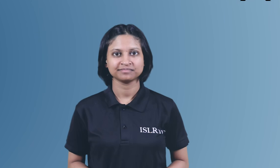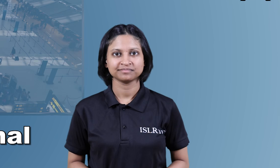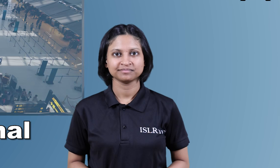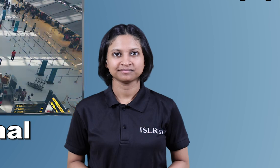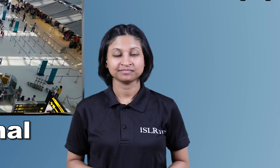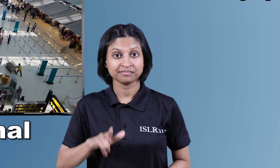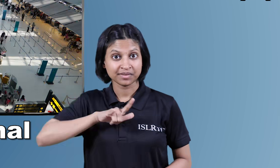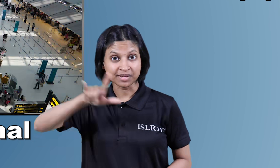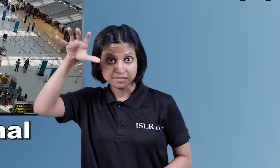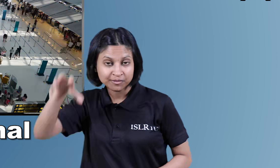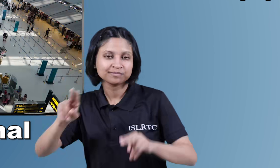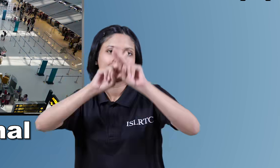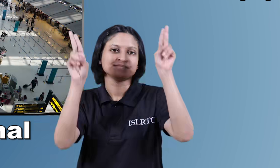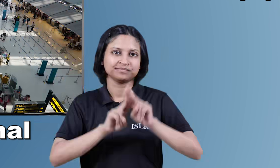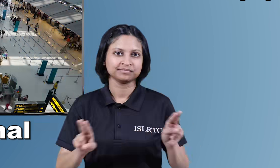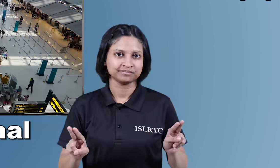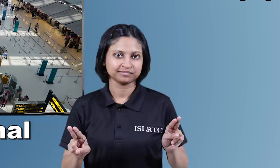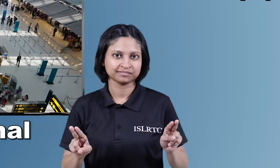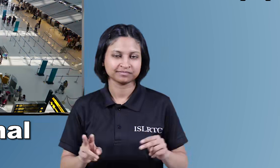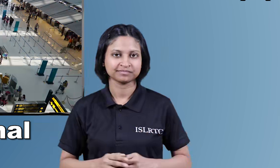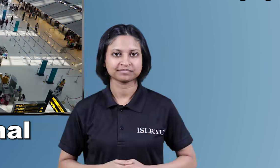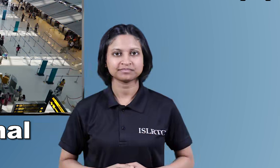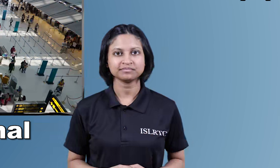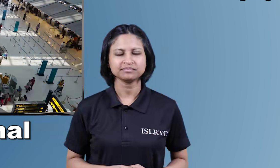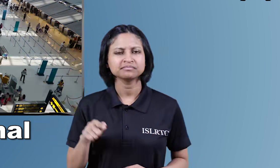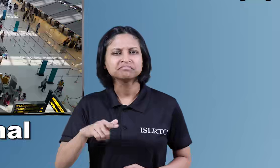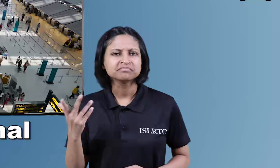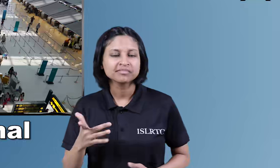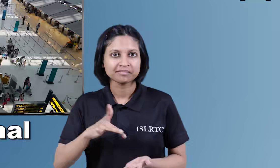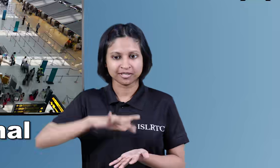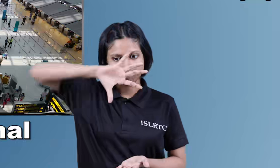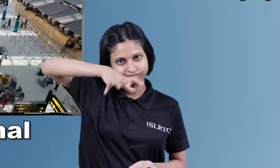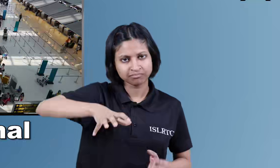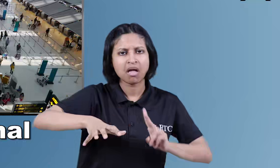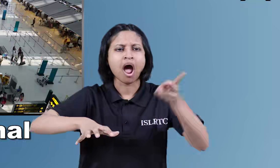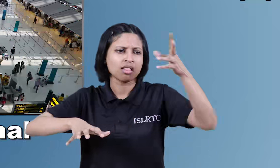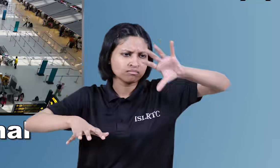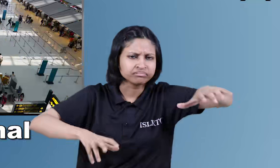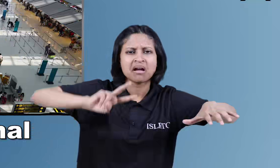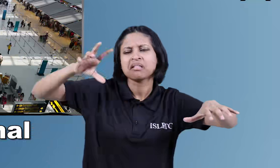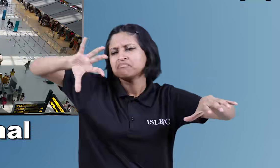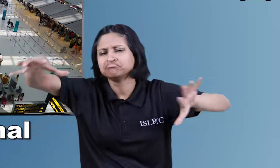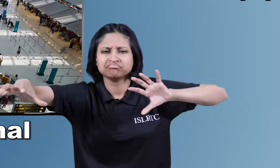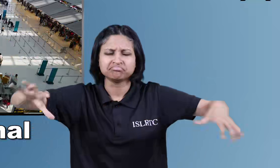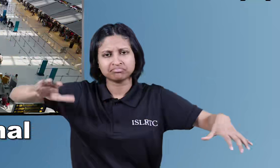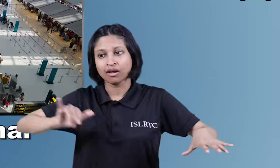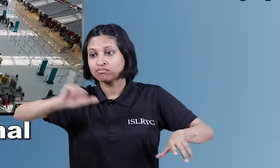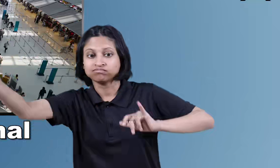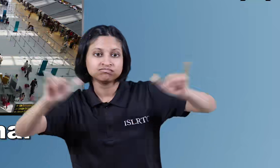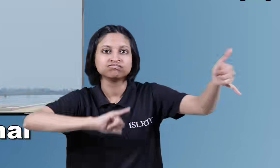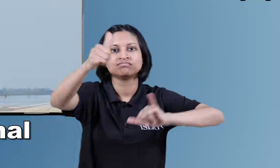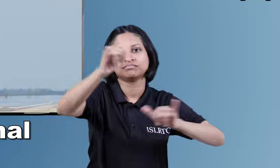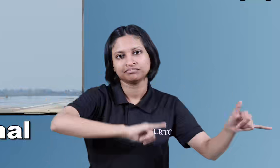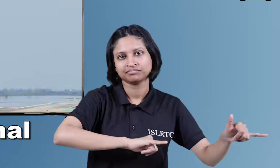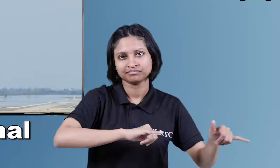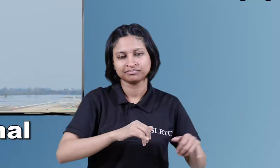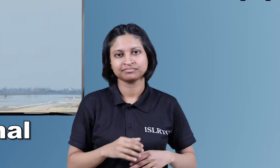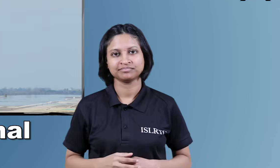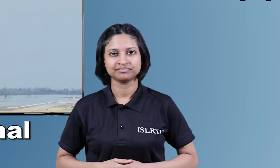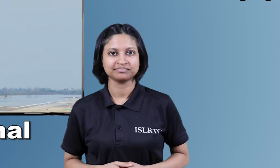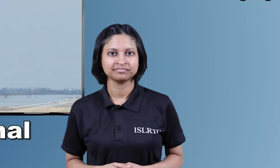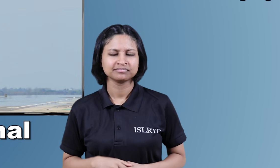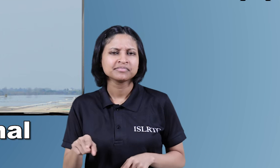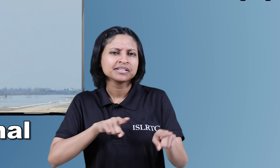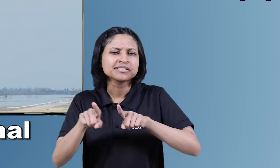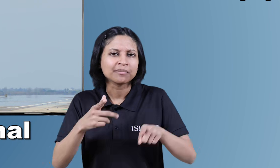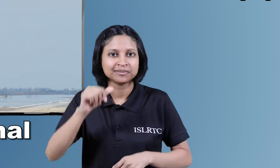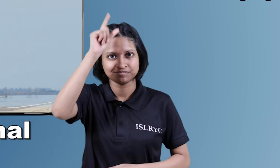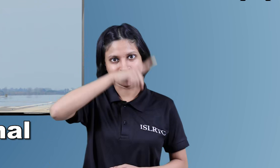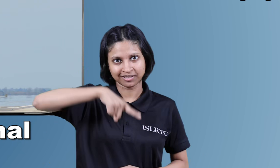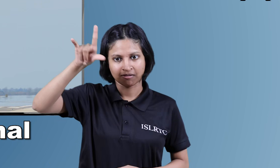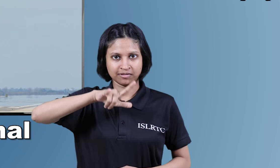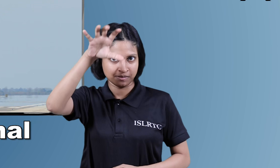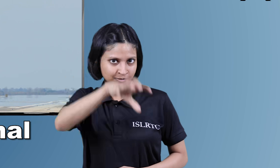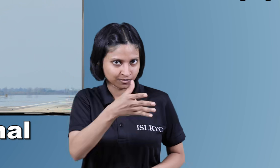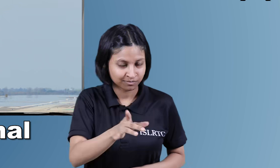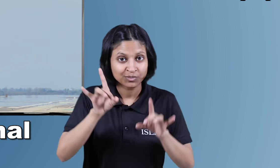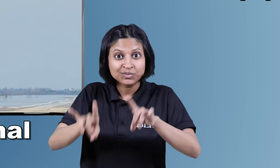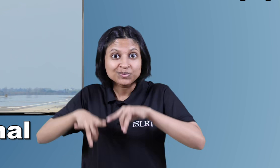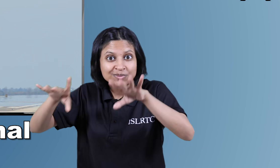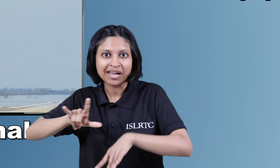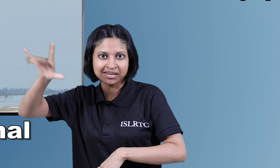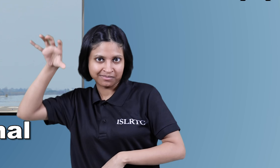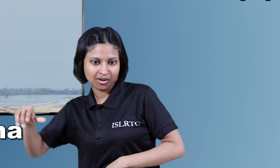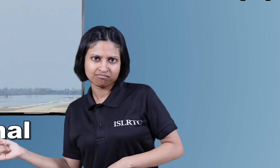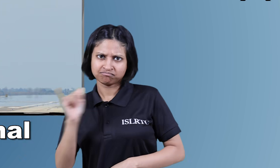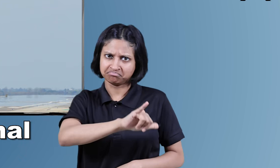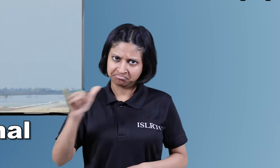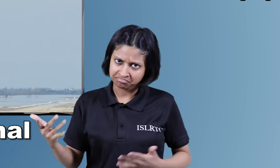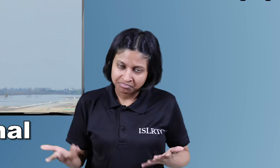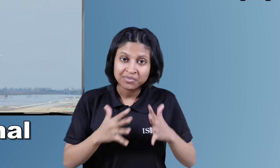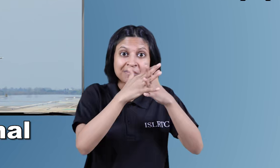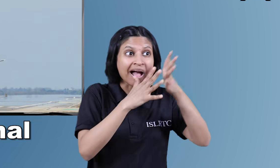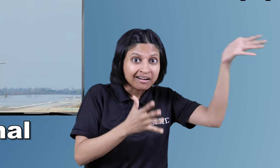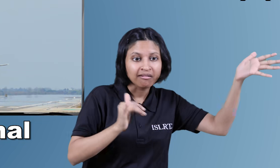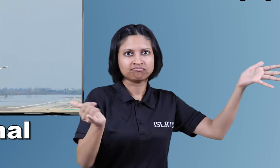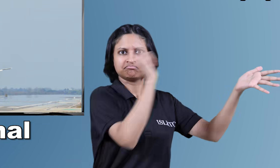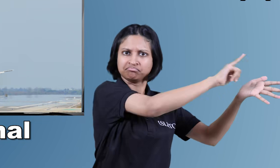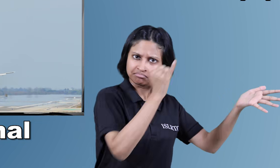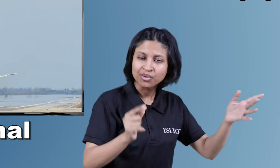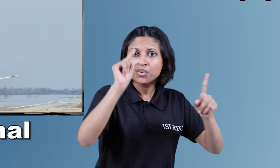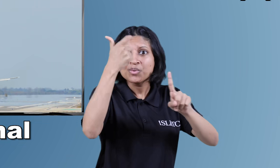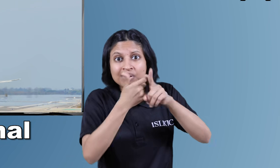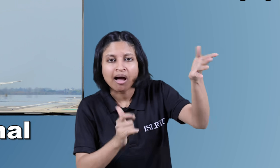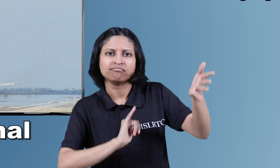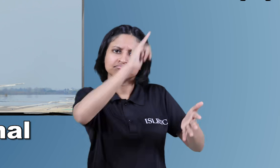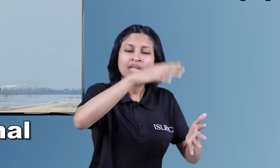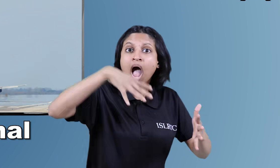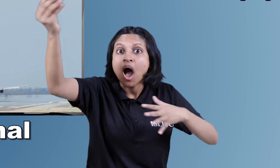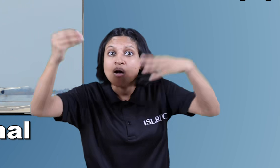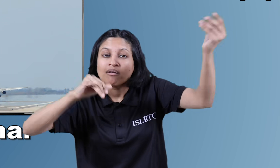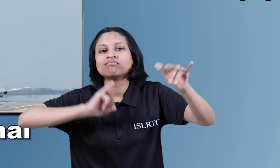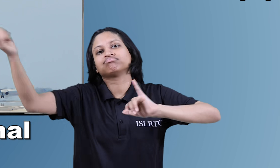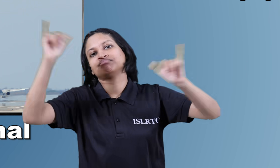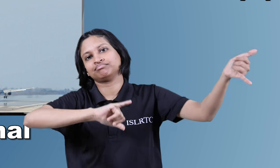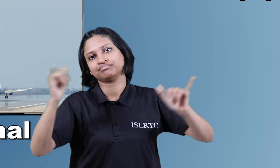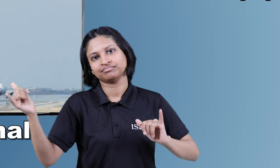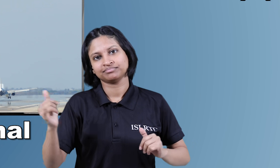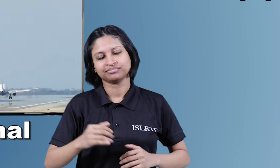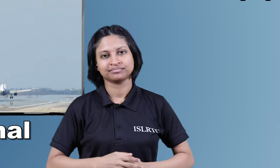International Airport An airport that handles international flights, connecting different countries. For example, flights traveling from India to Australia and America to the United Kingdom land at an international airport.